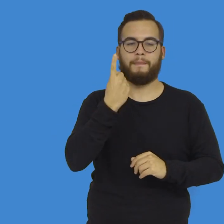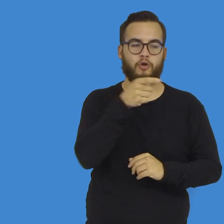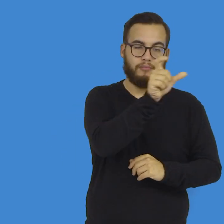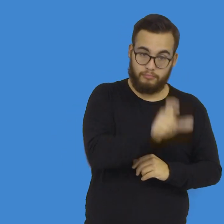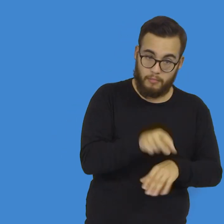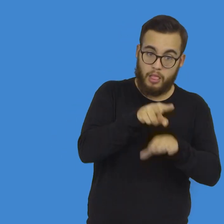persona